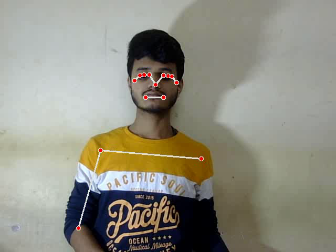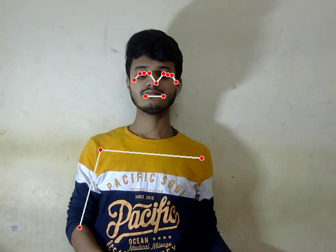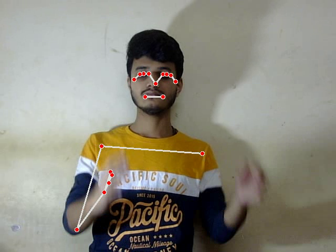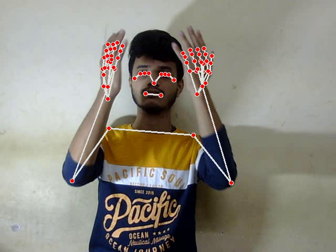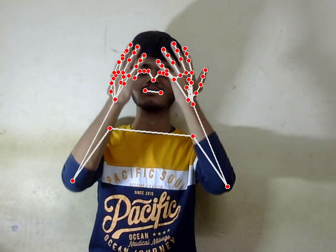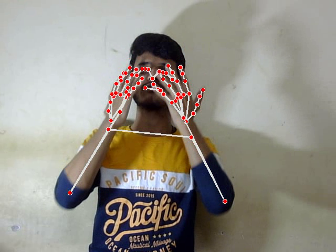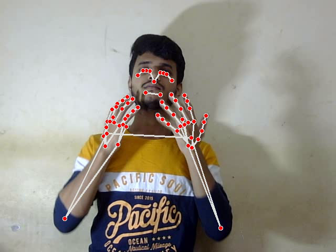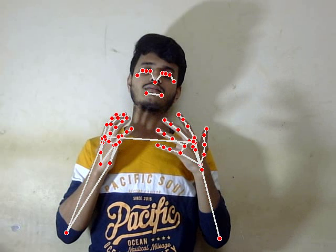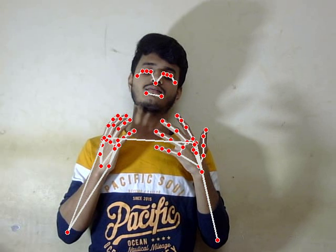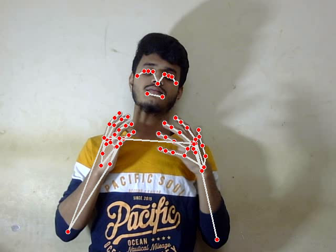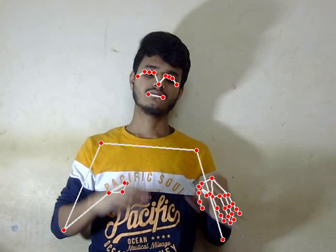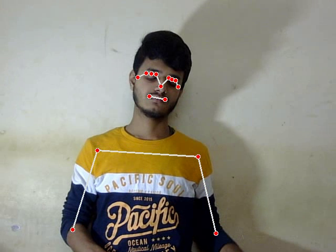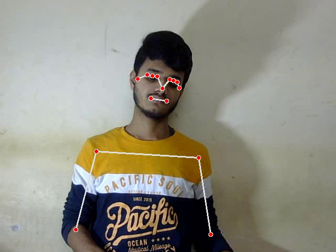sad